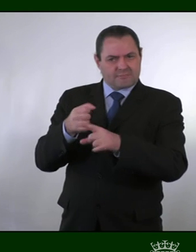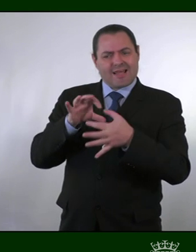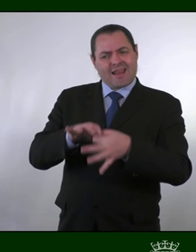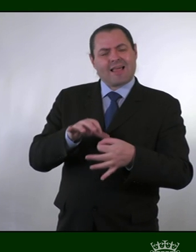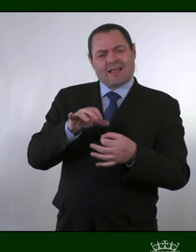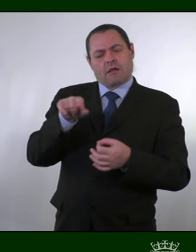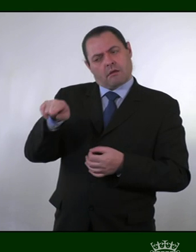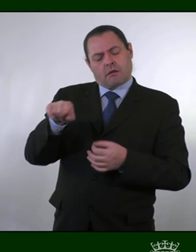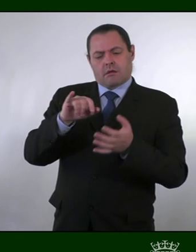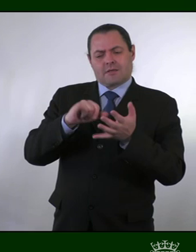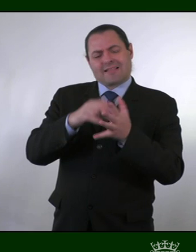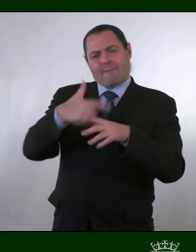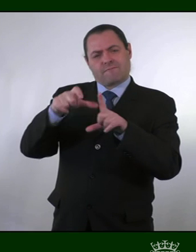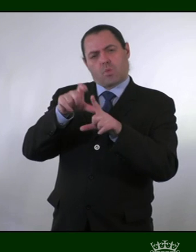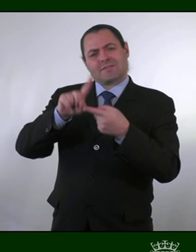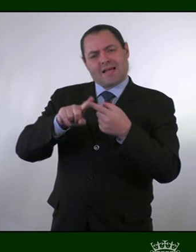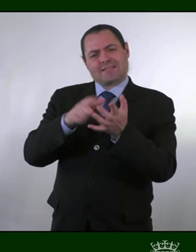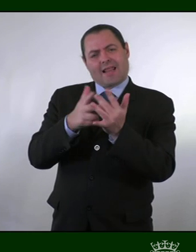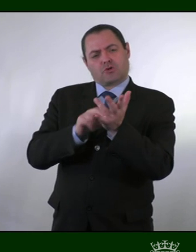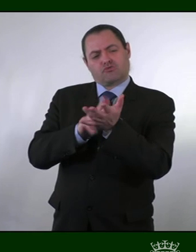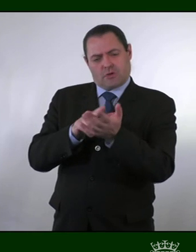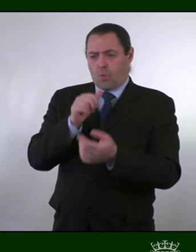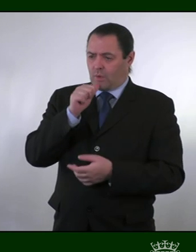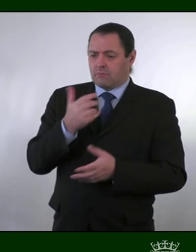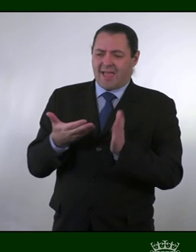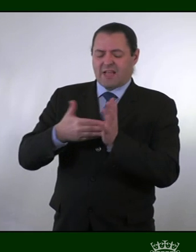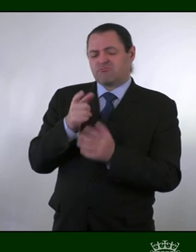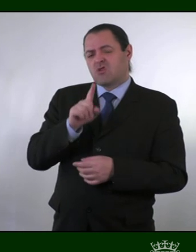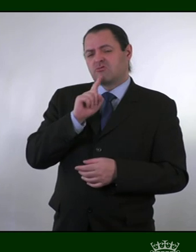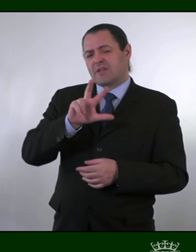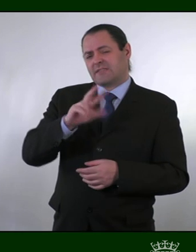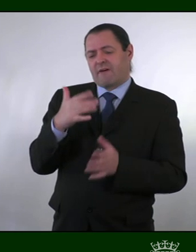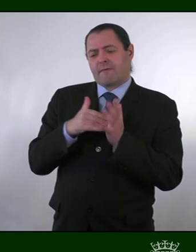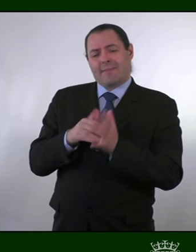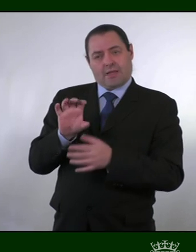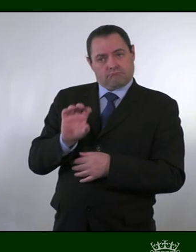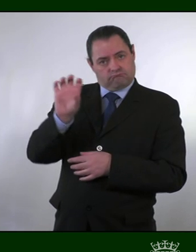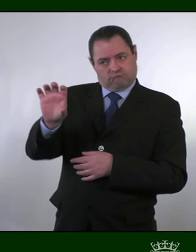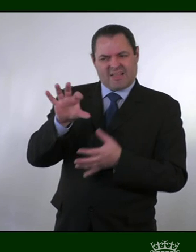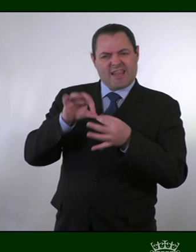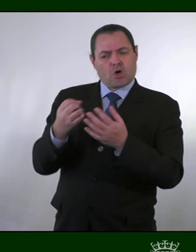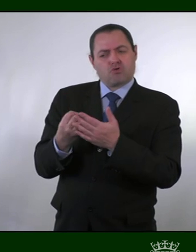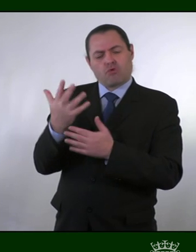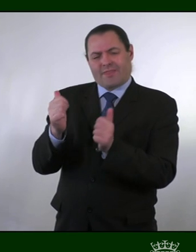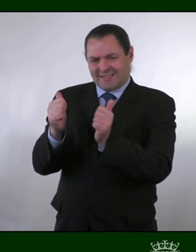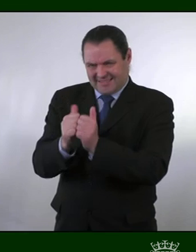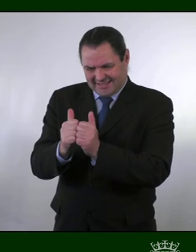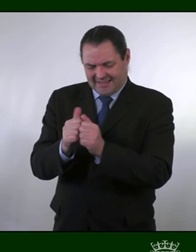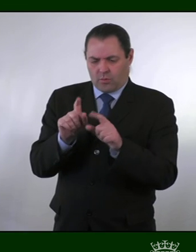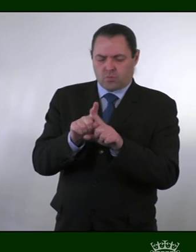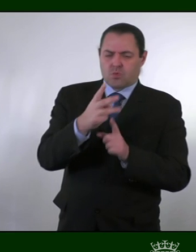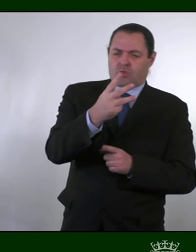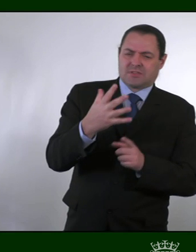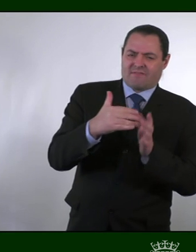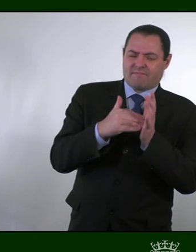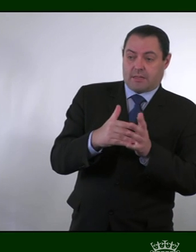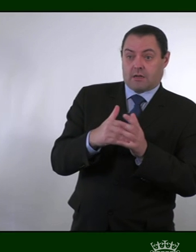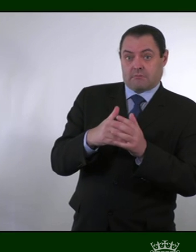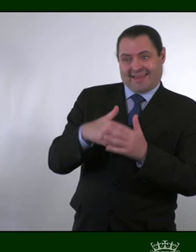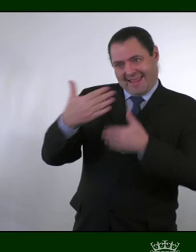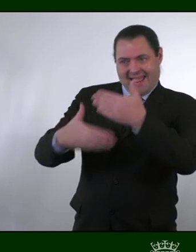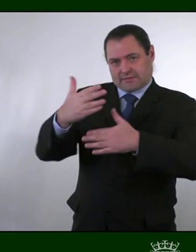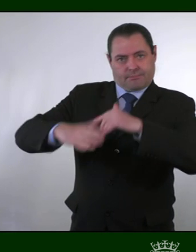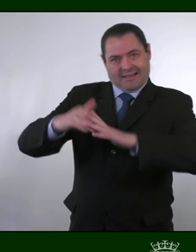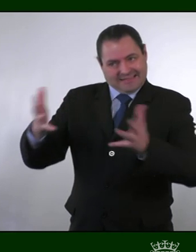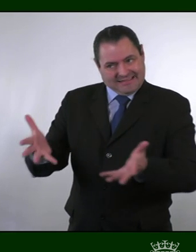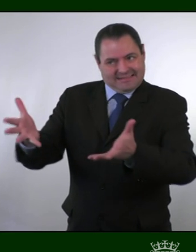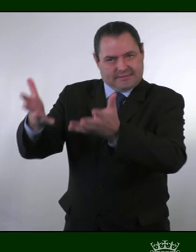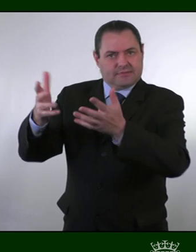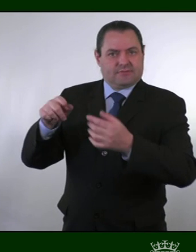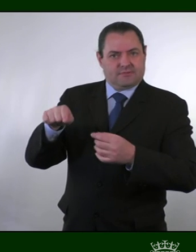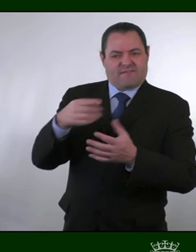I can tell him that we are putting another £125 million into Greater Lincolnshire through the growth deals and another £25 million through the Getting Building fund.